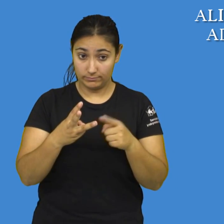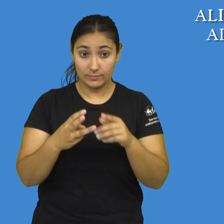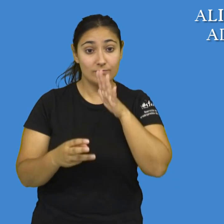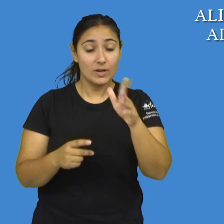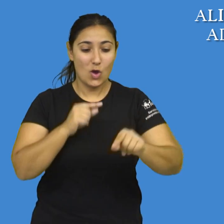motivo